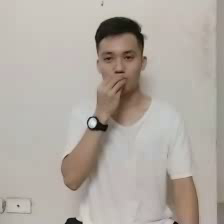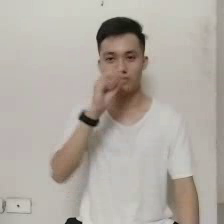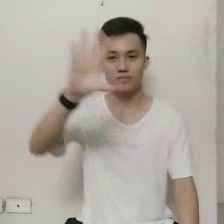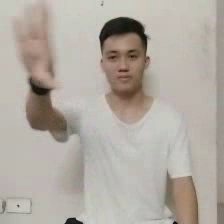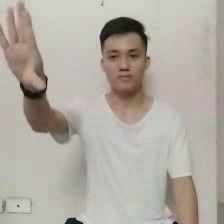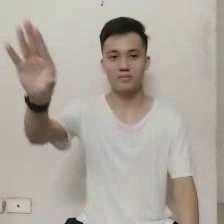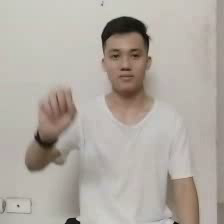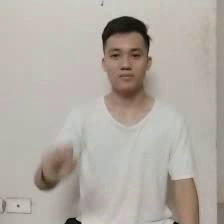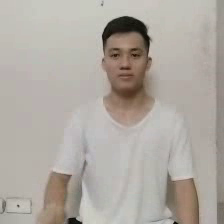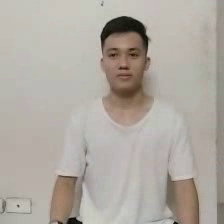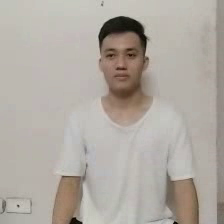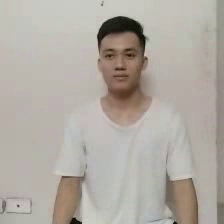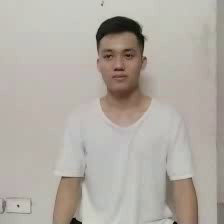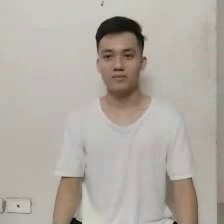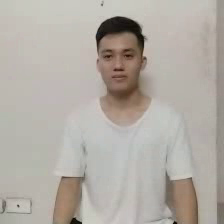Khai báo